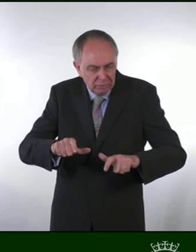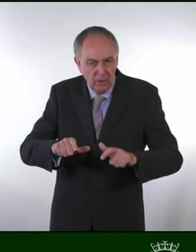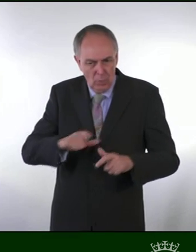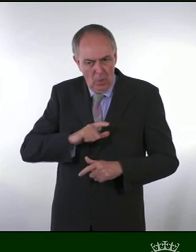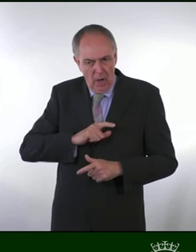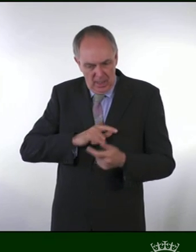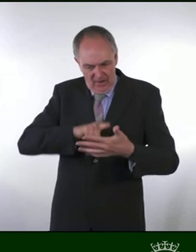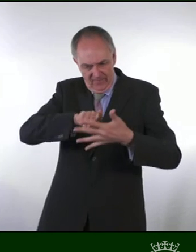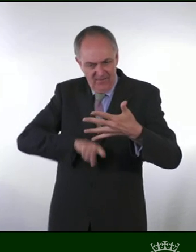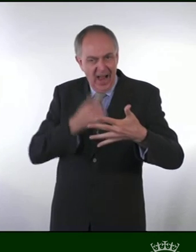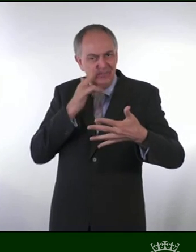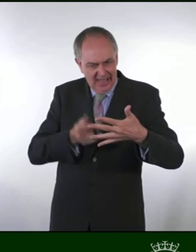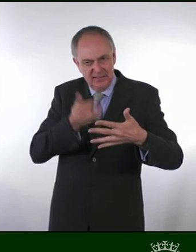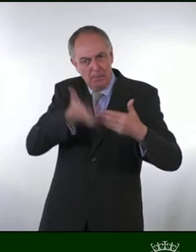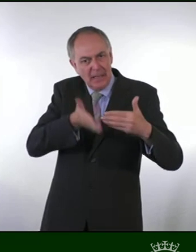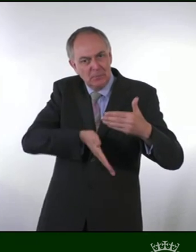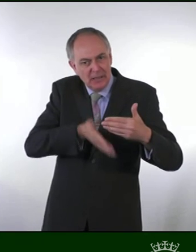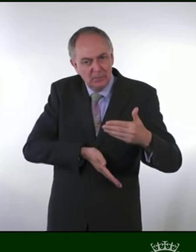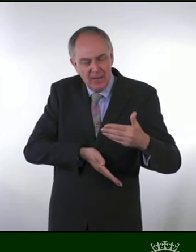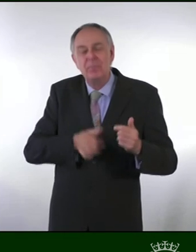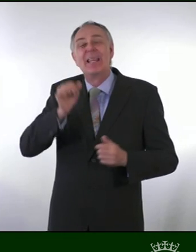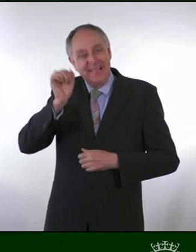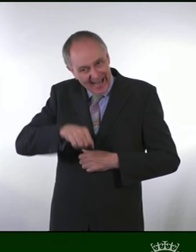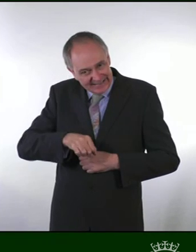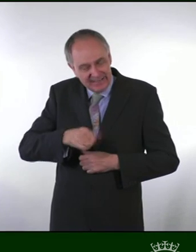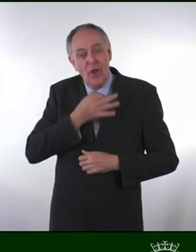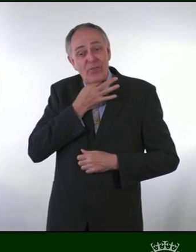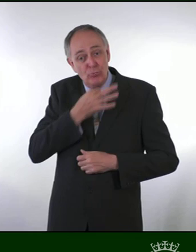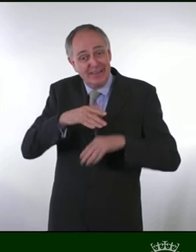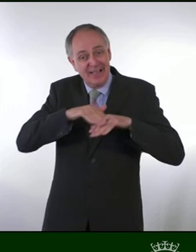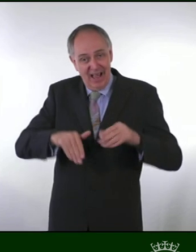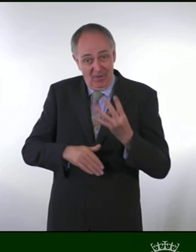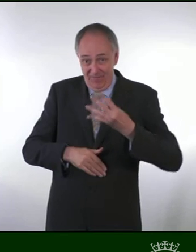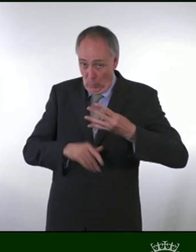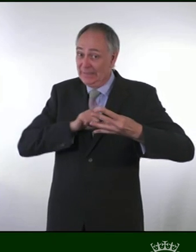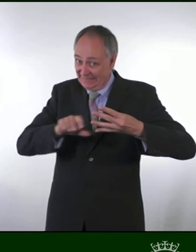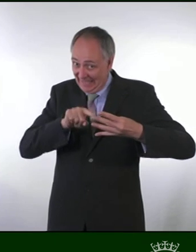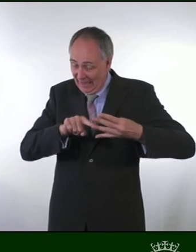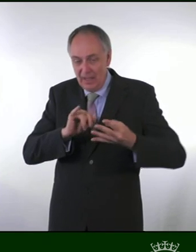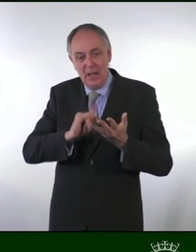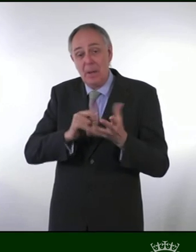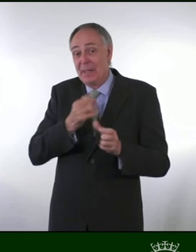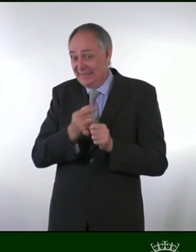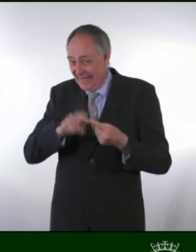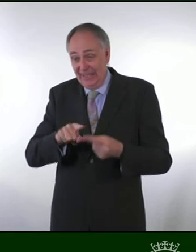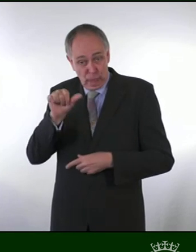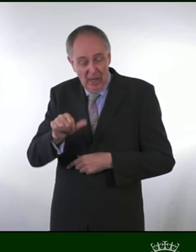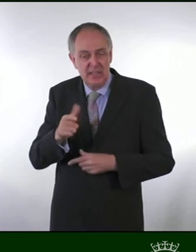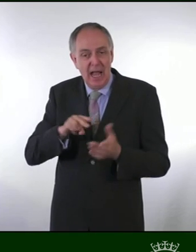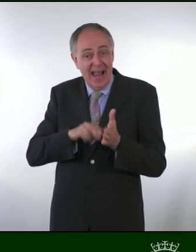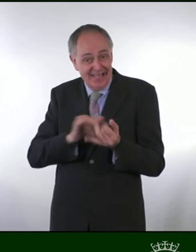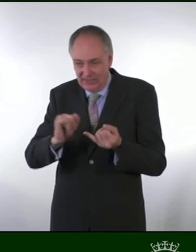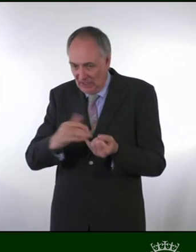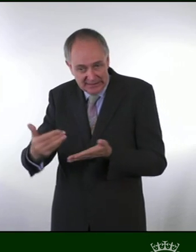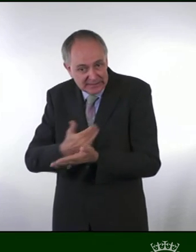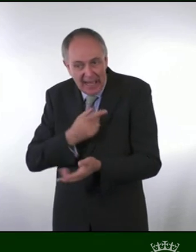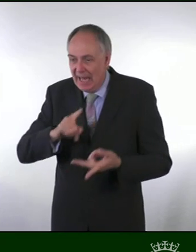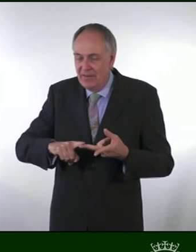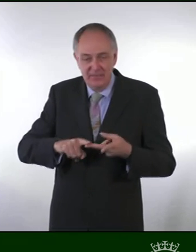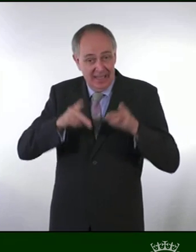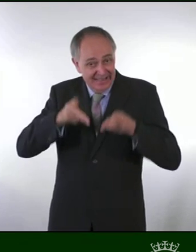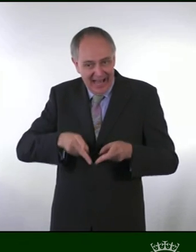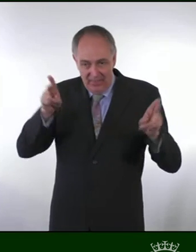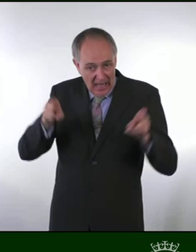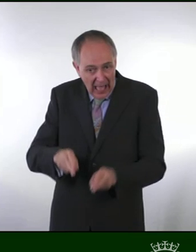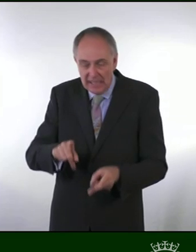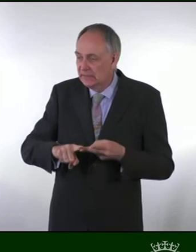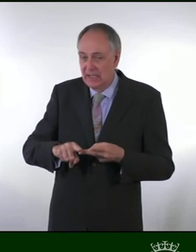Yes, the alert level remains at 4, but as the Scientific Advisory Group for Emergencies will confirm, we have managed to protect the NHS, and we have got the rate of deaths and the rate of infections down.